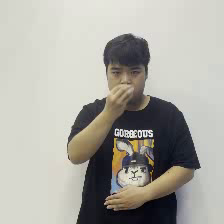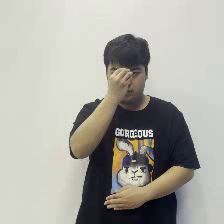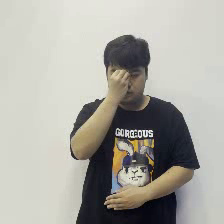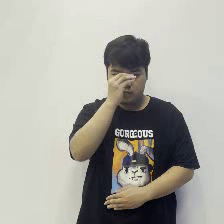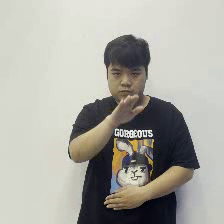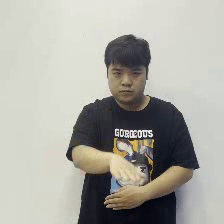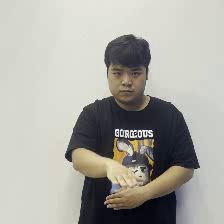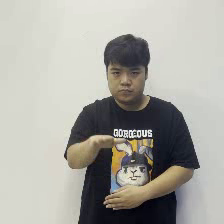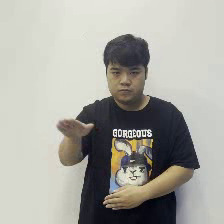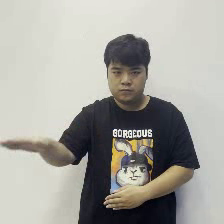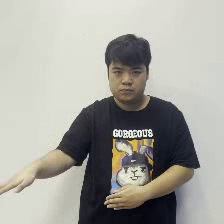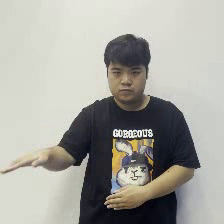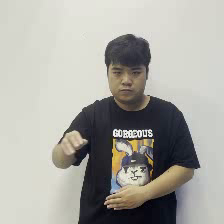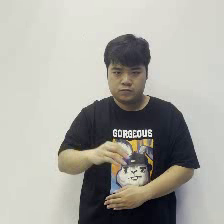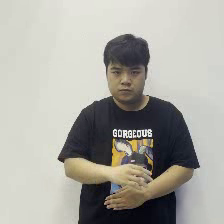Học sinh